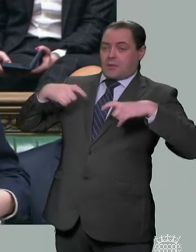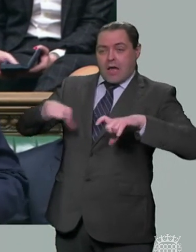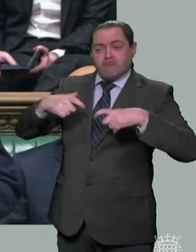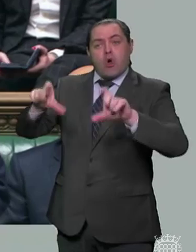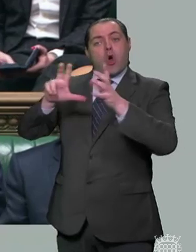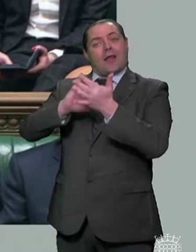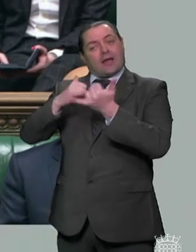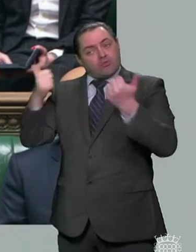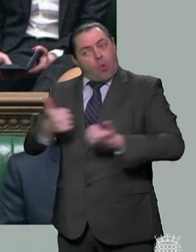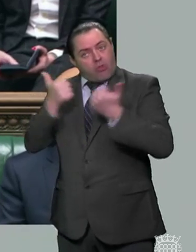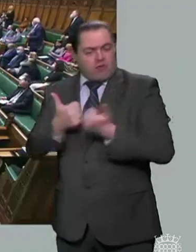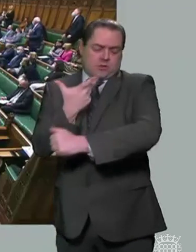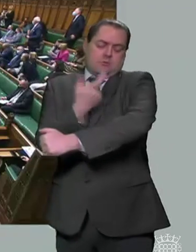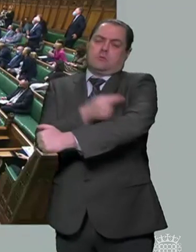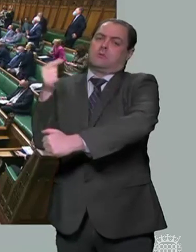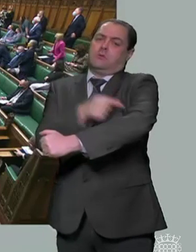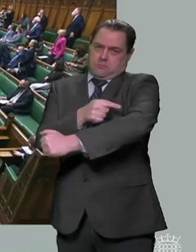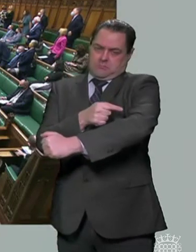I commend this statement to the House.